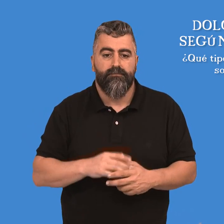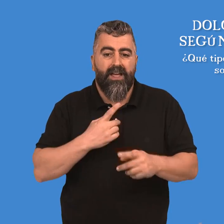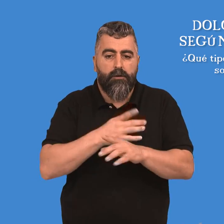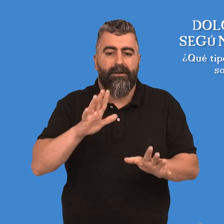nervioso